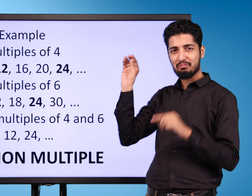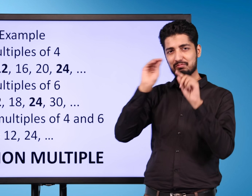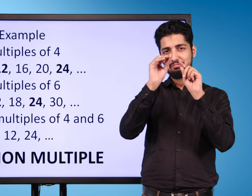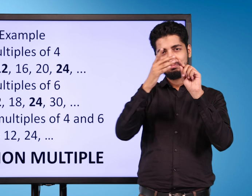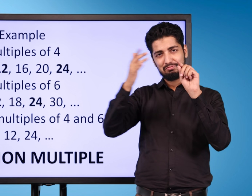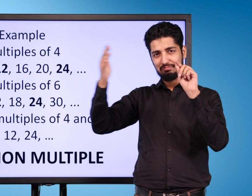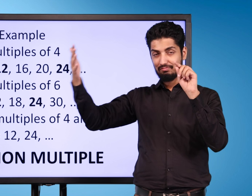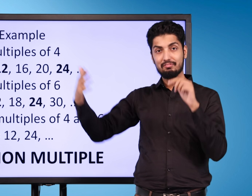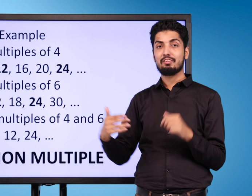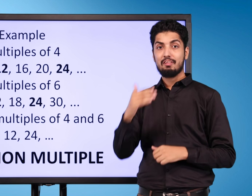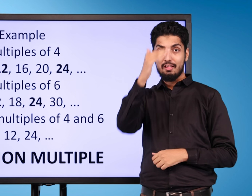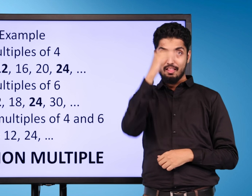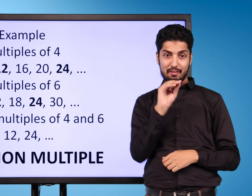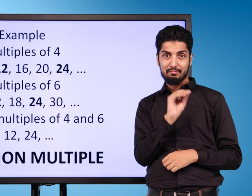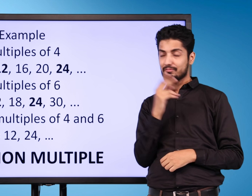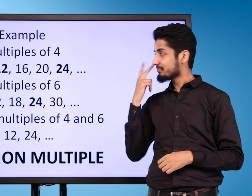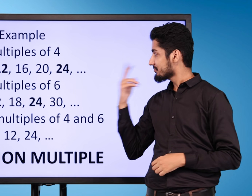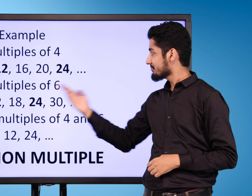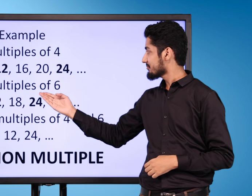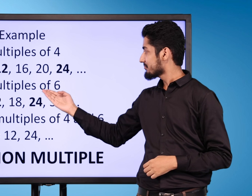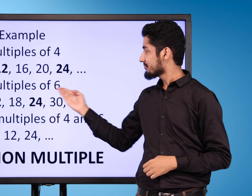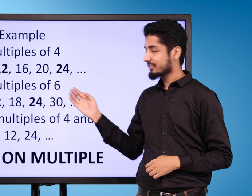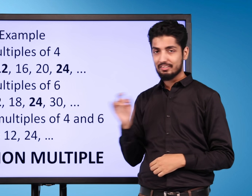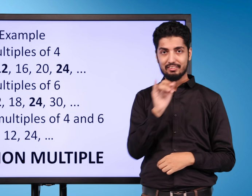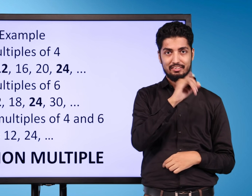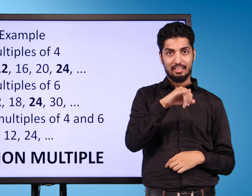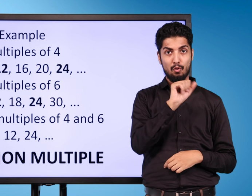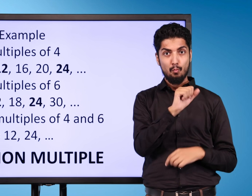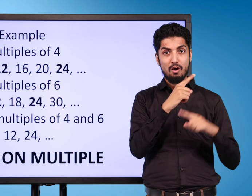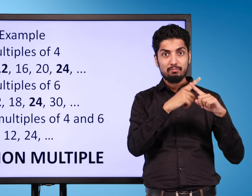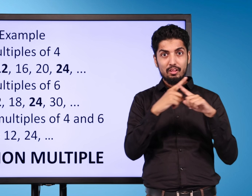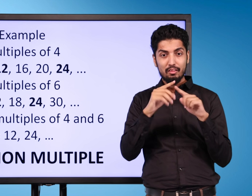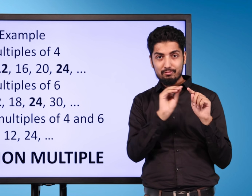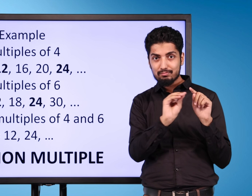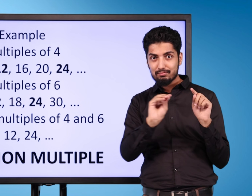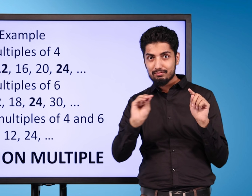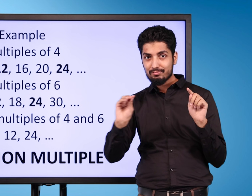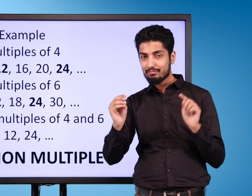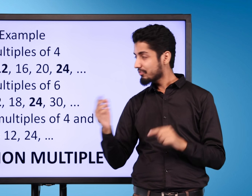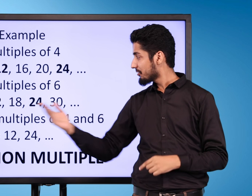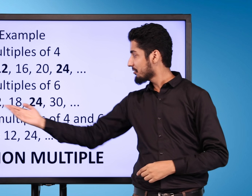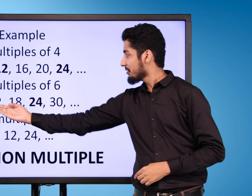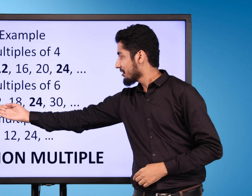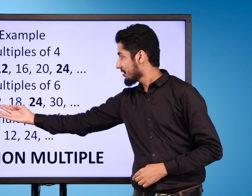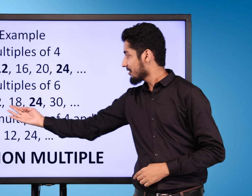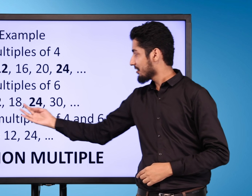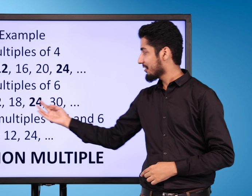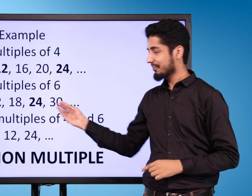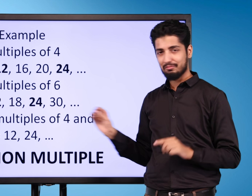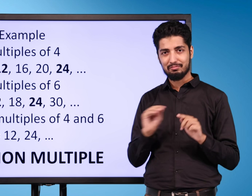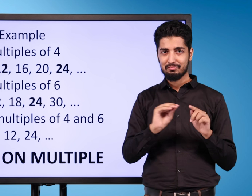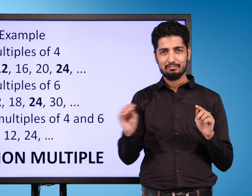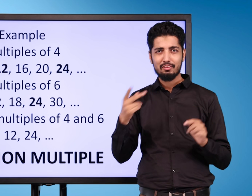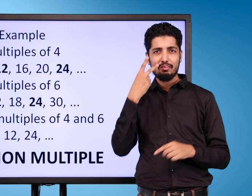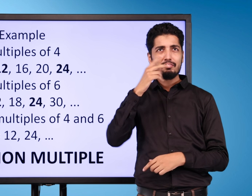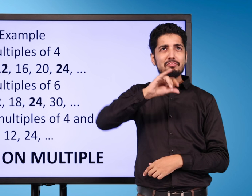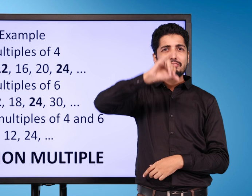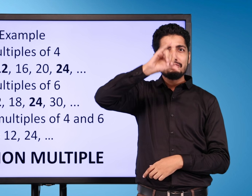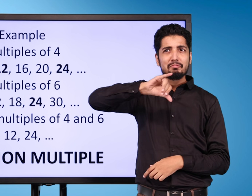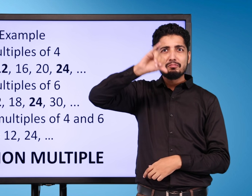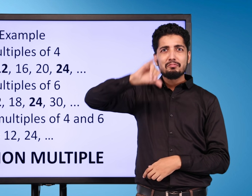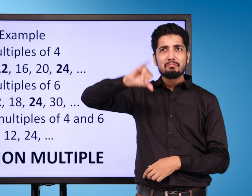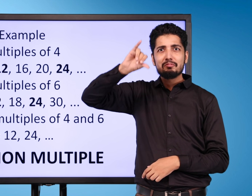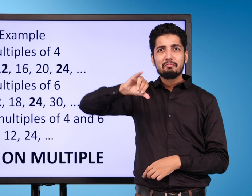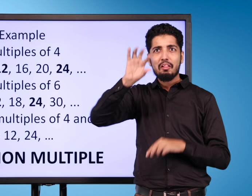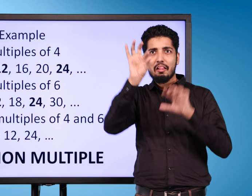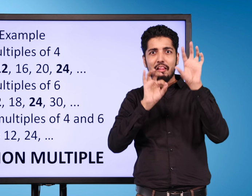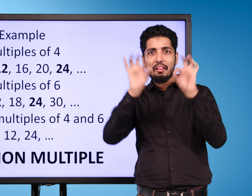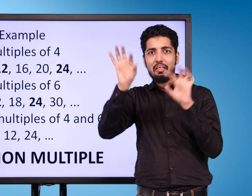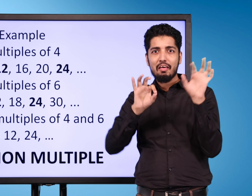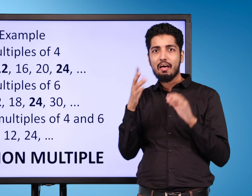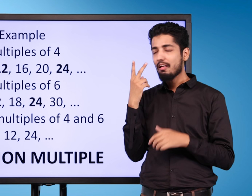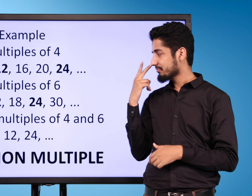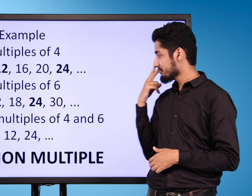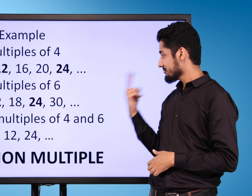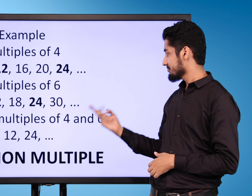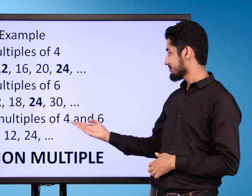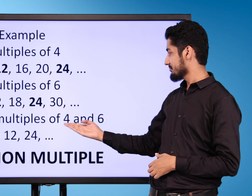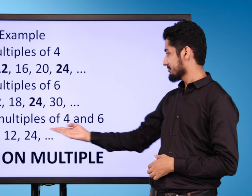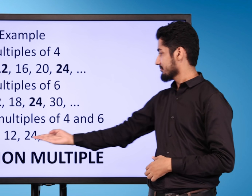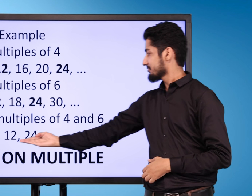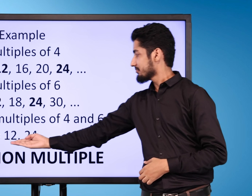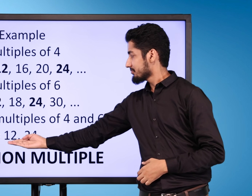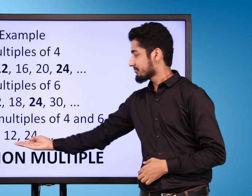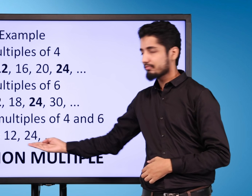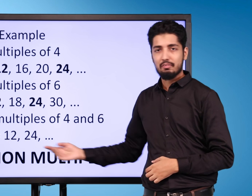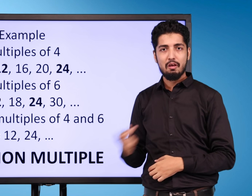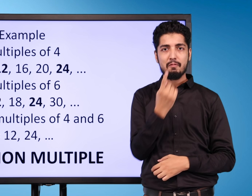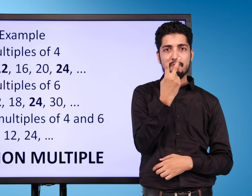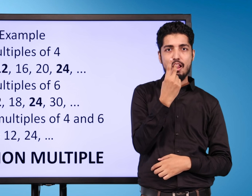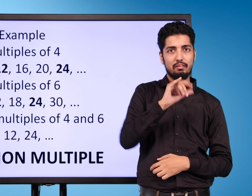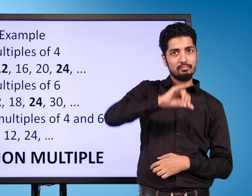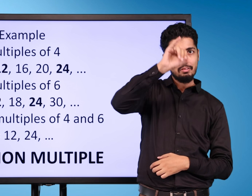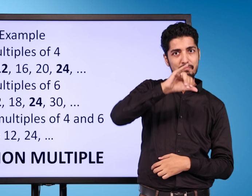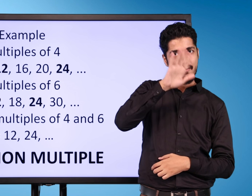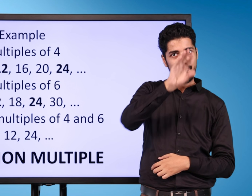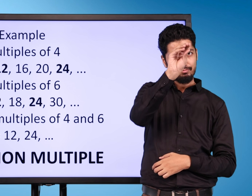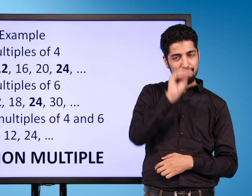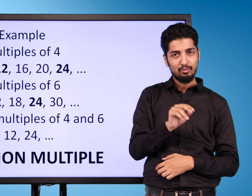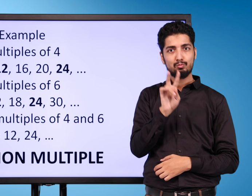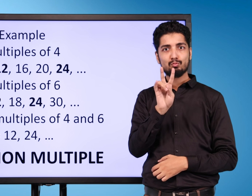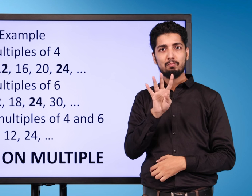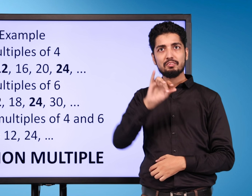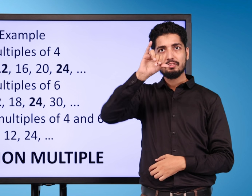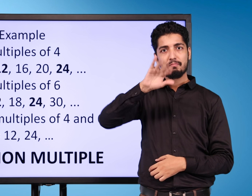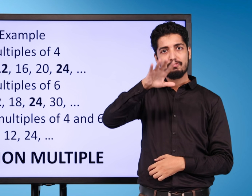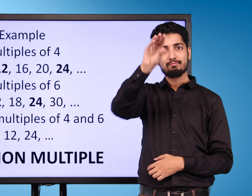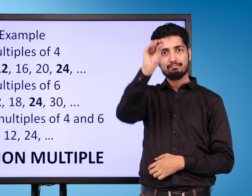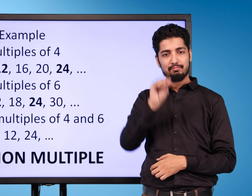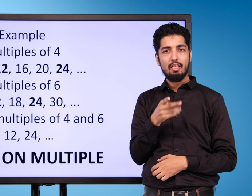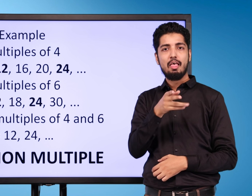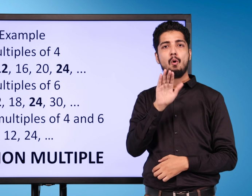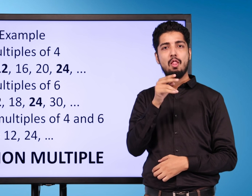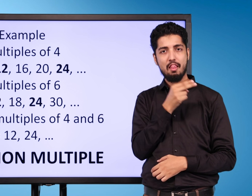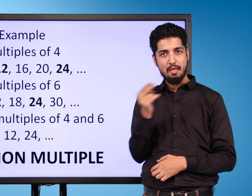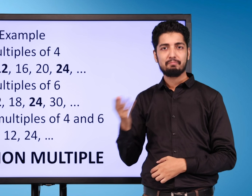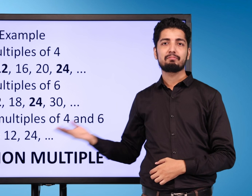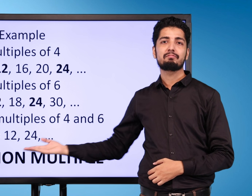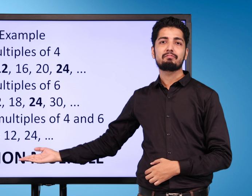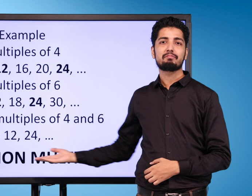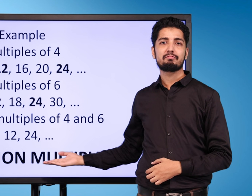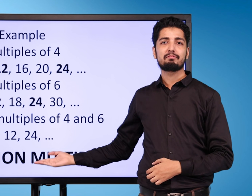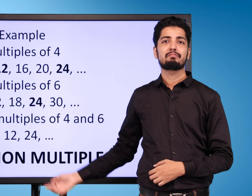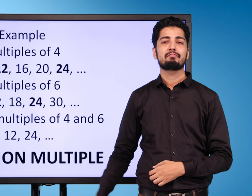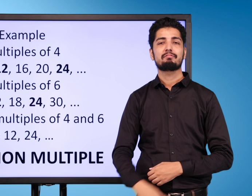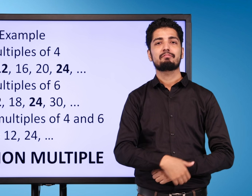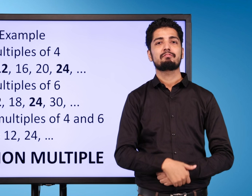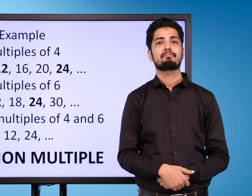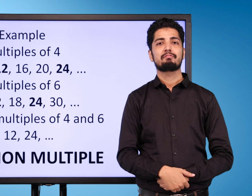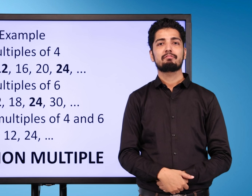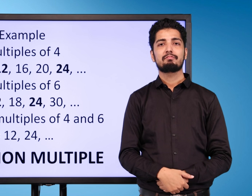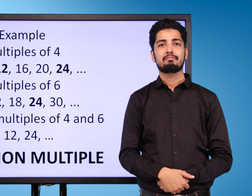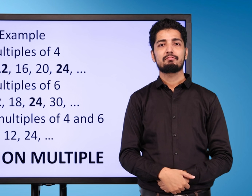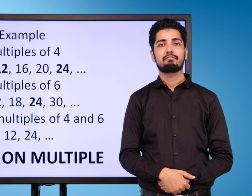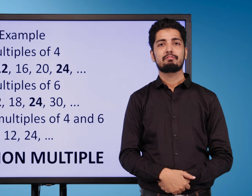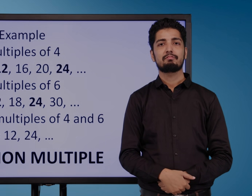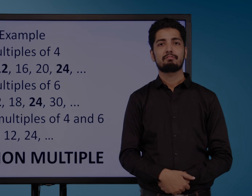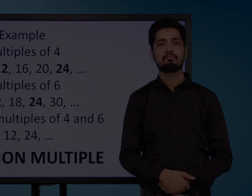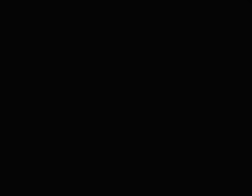The multiples of 6 are 6, 12, 18, 24, 30, ... Out of these, the numbers 12, 24, ... are multiples of both 4 and 6 These are called the common multiples of 4 and 6